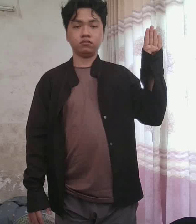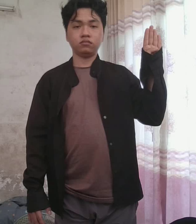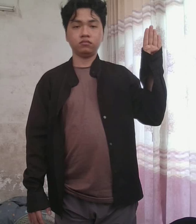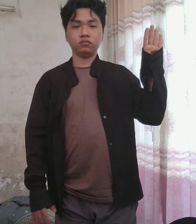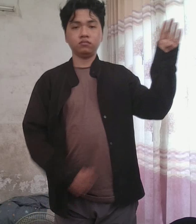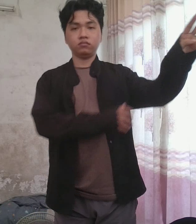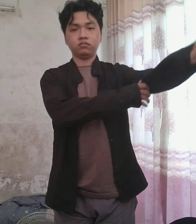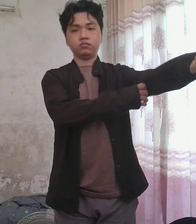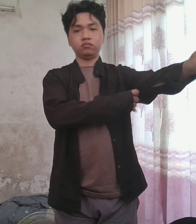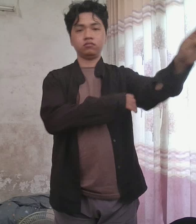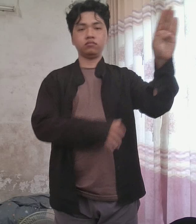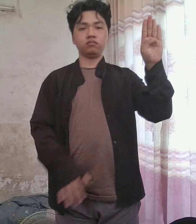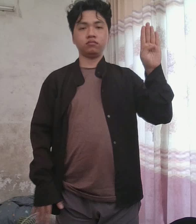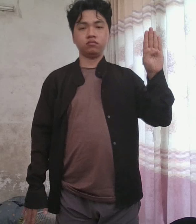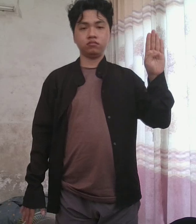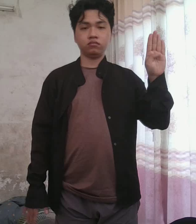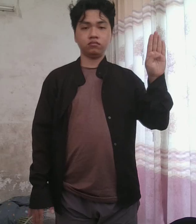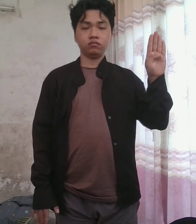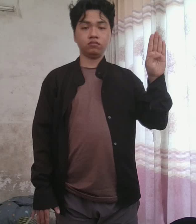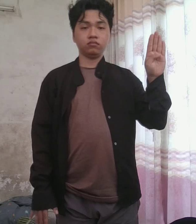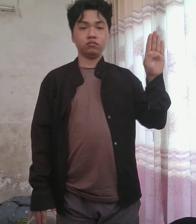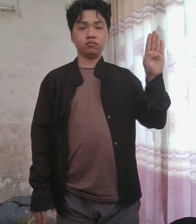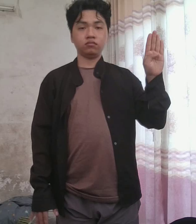b